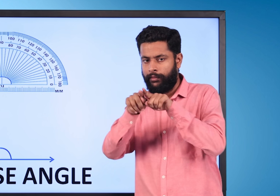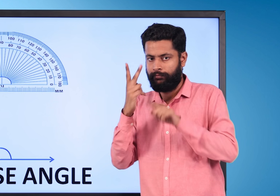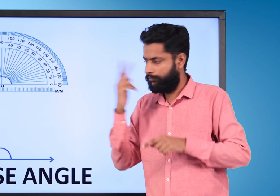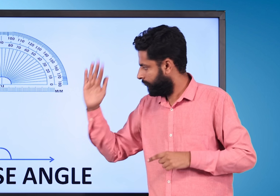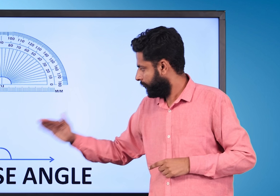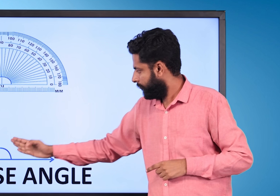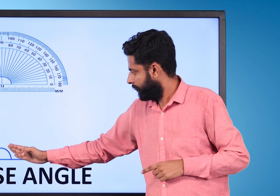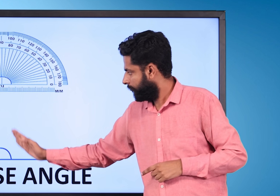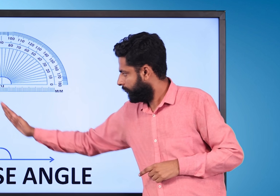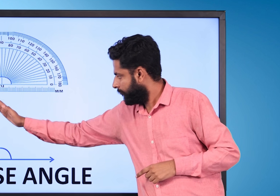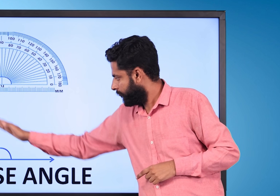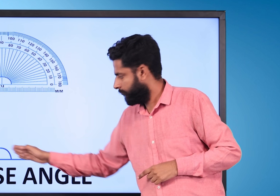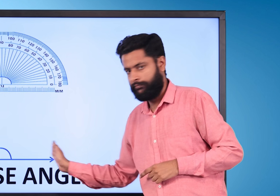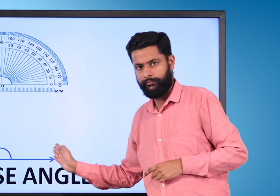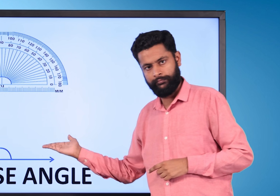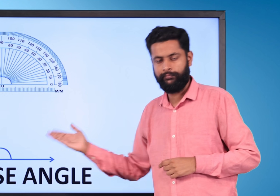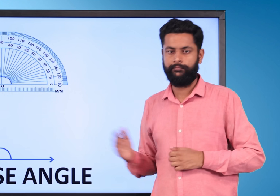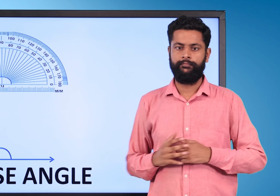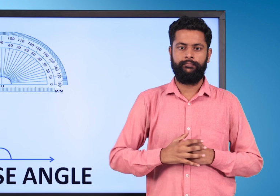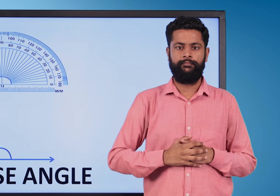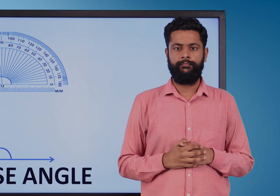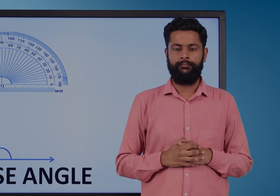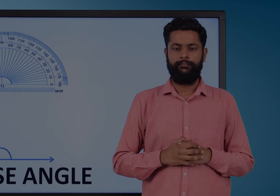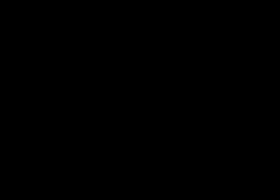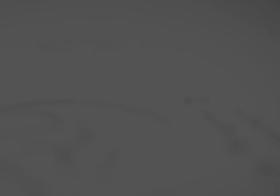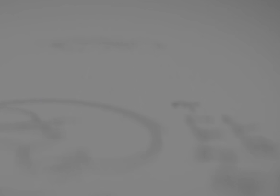This is an obtuse angle